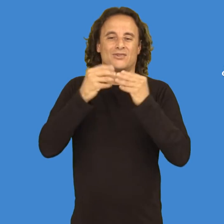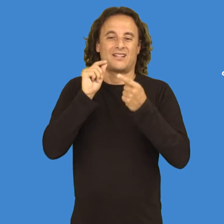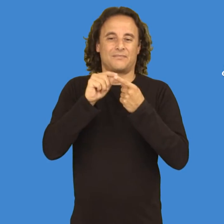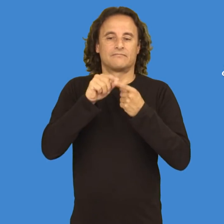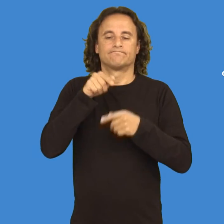diabetes